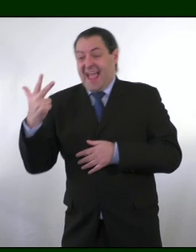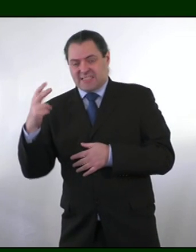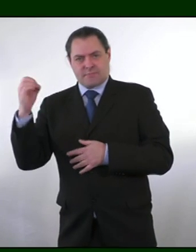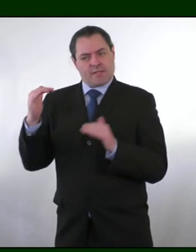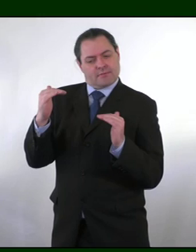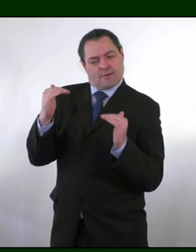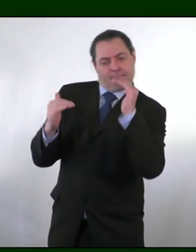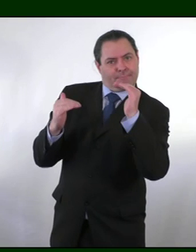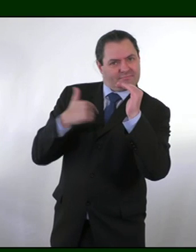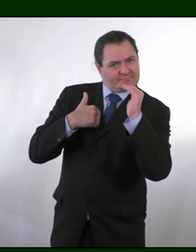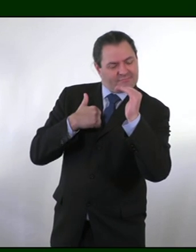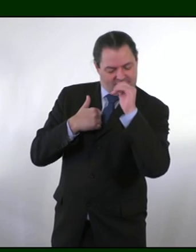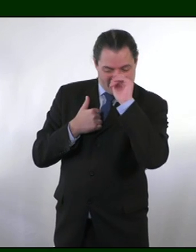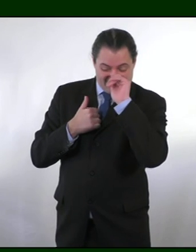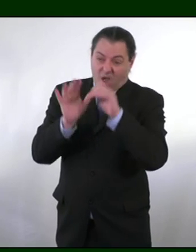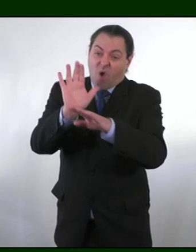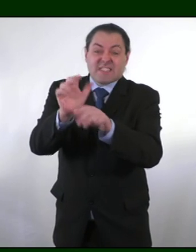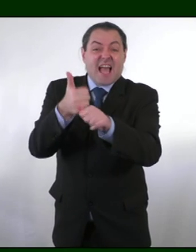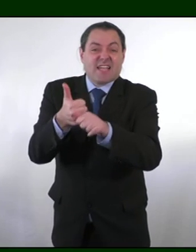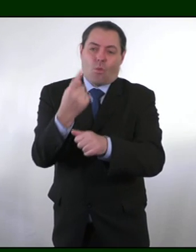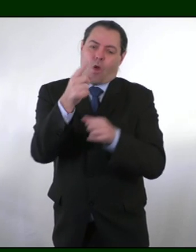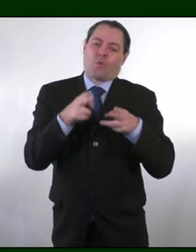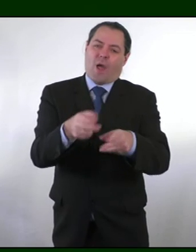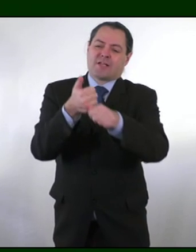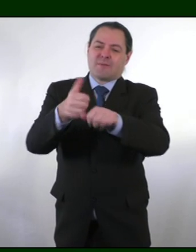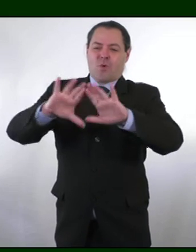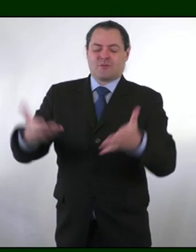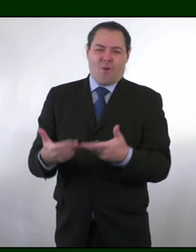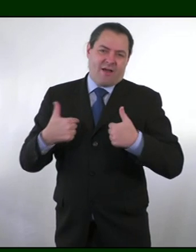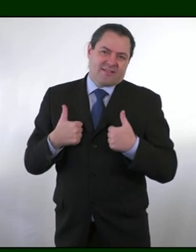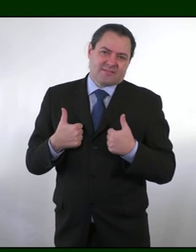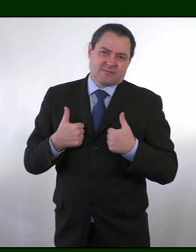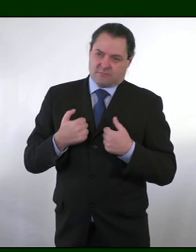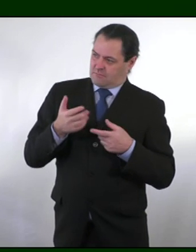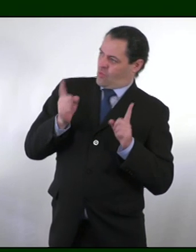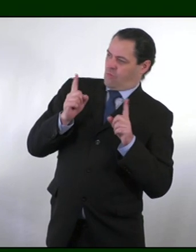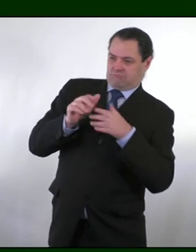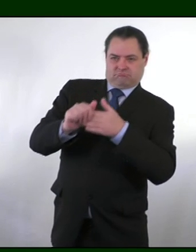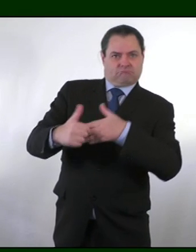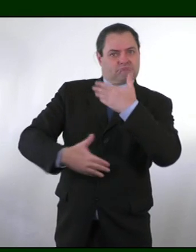Overseas aid is, of course, only one of the ways we play our role in the world.